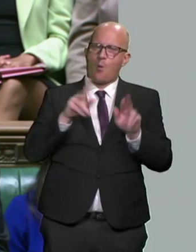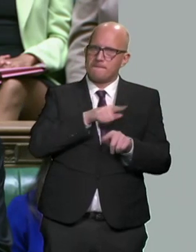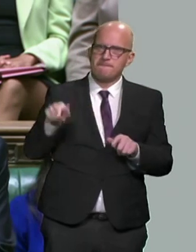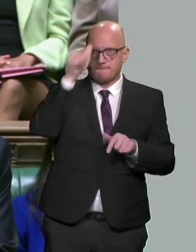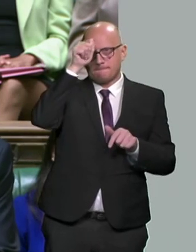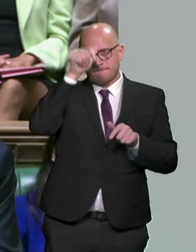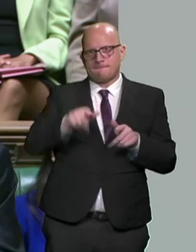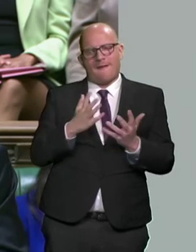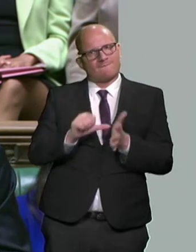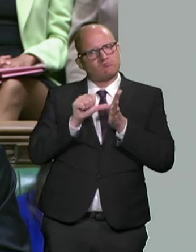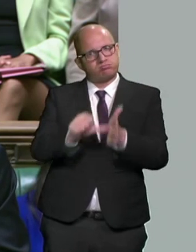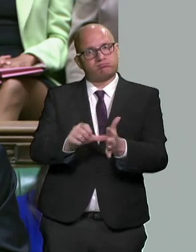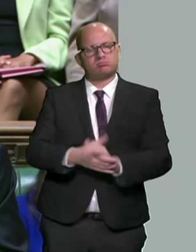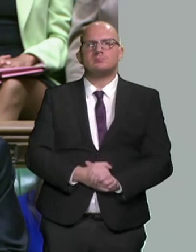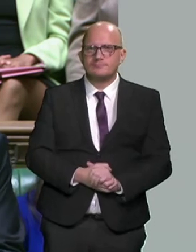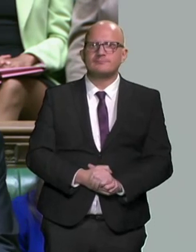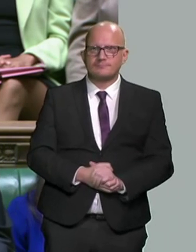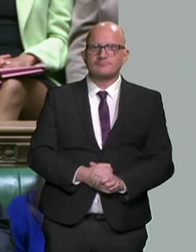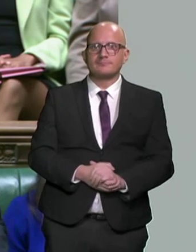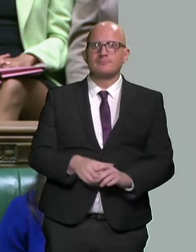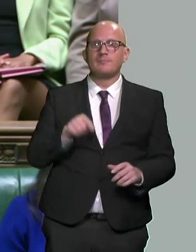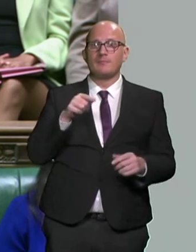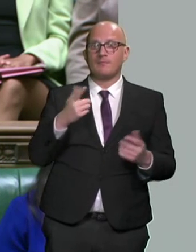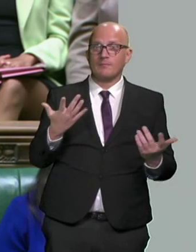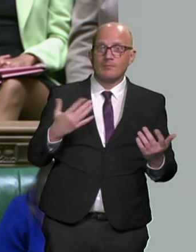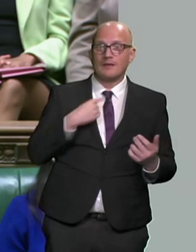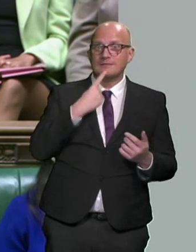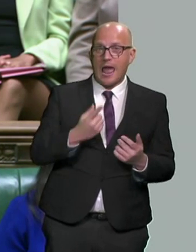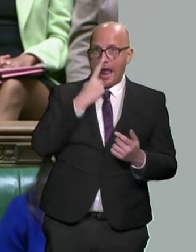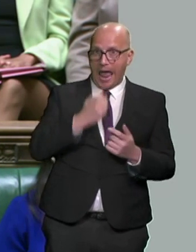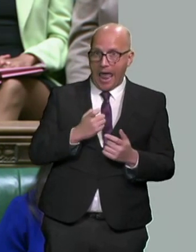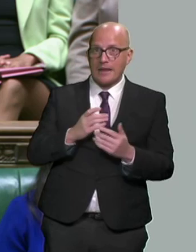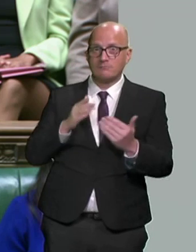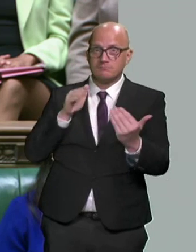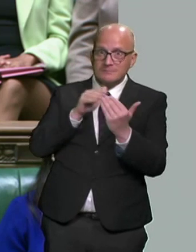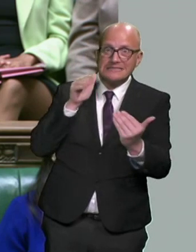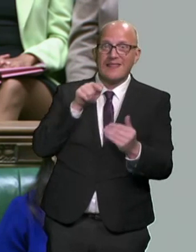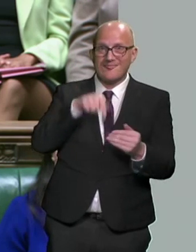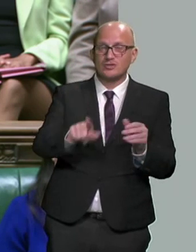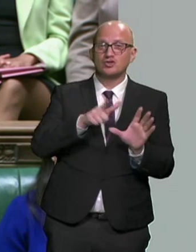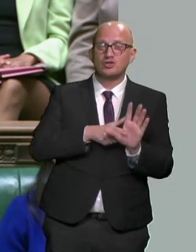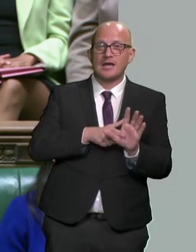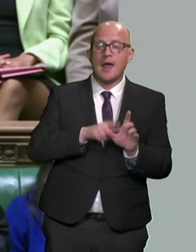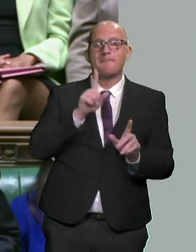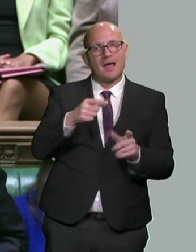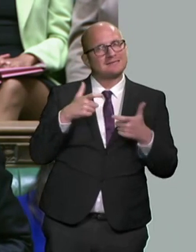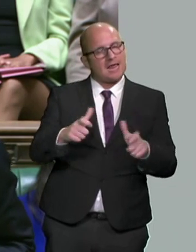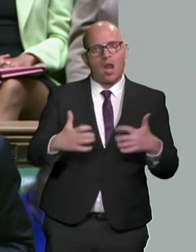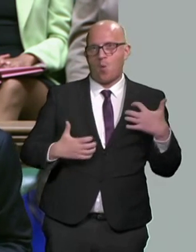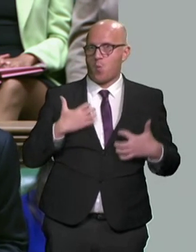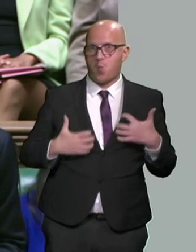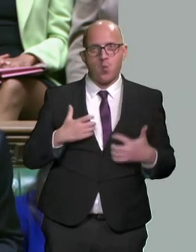It would clearly be irresponsible to meet that ambition this year, yet I refuse to let it wither and drift.